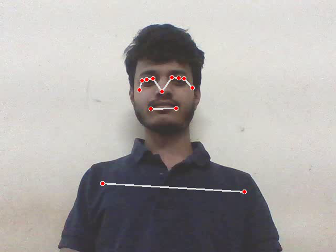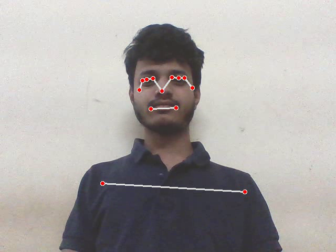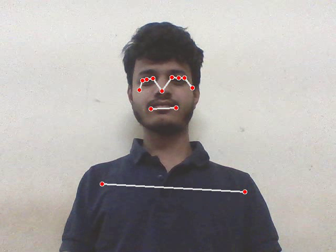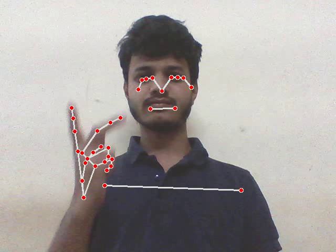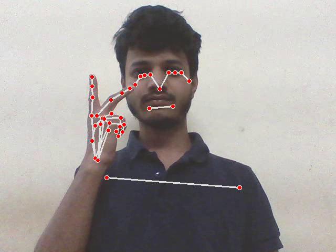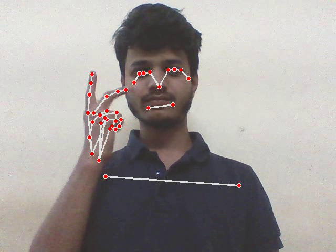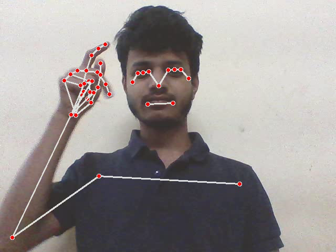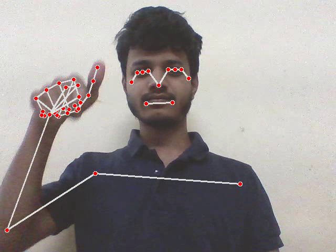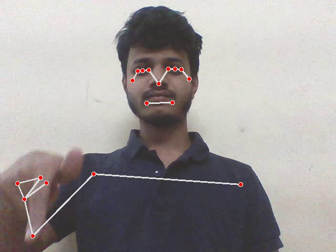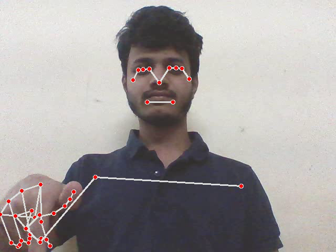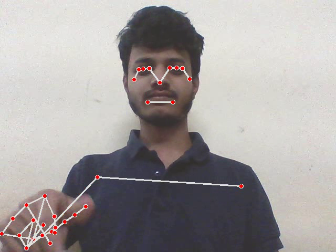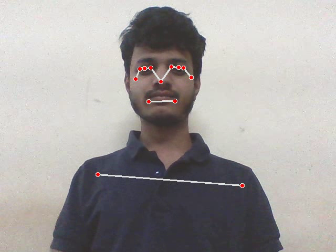see you later